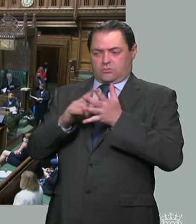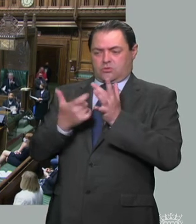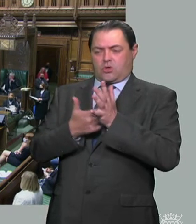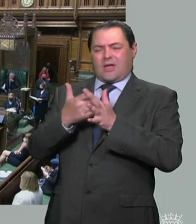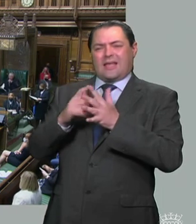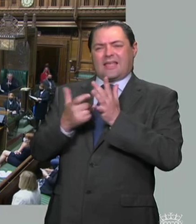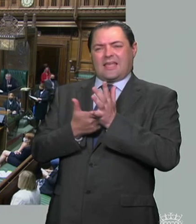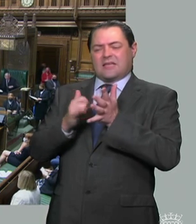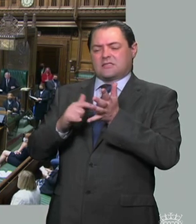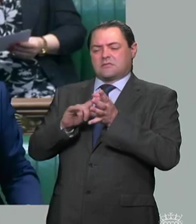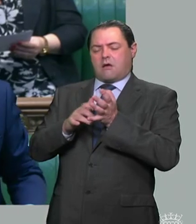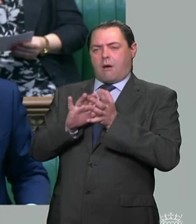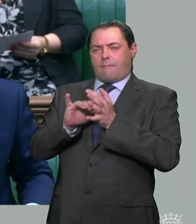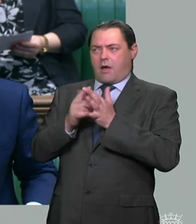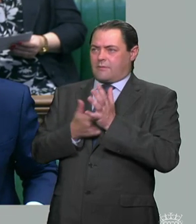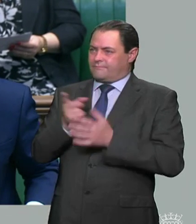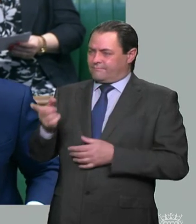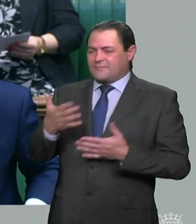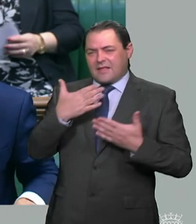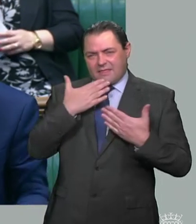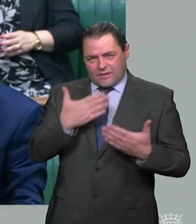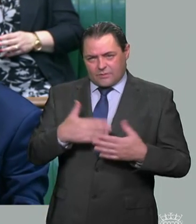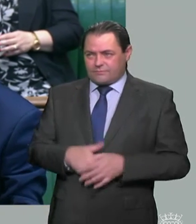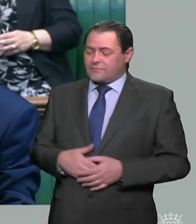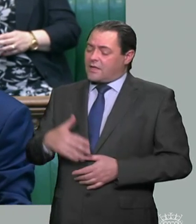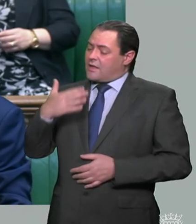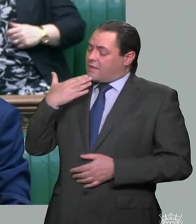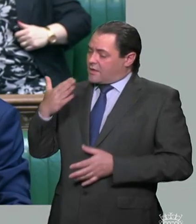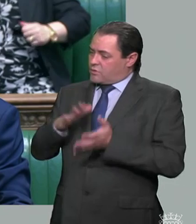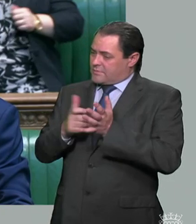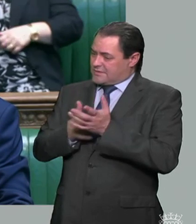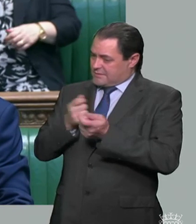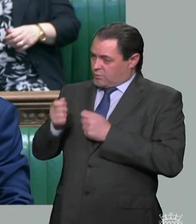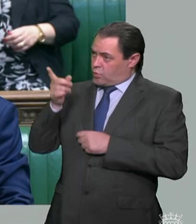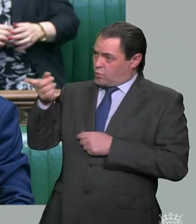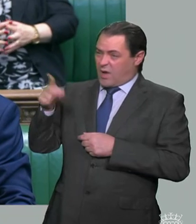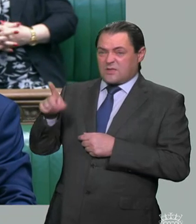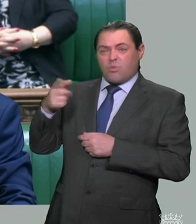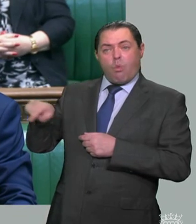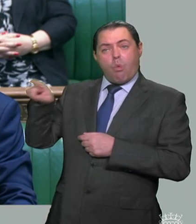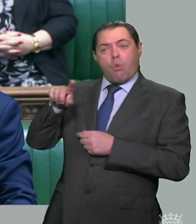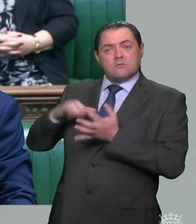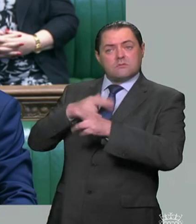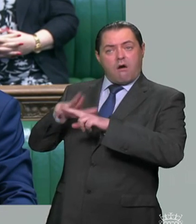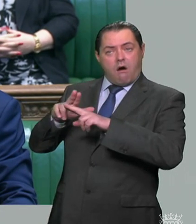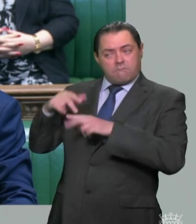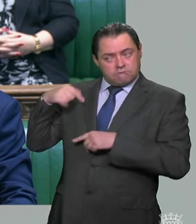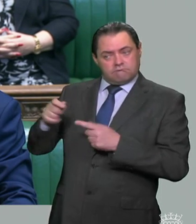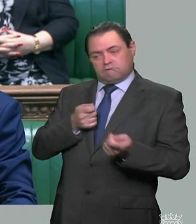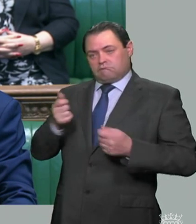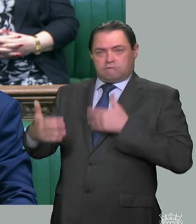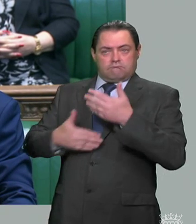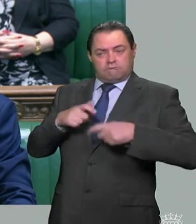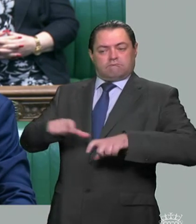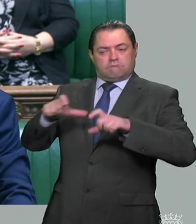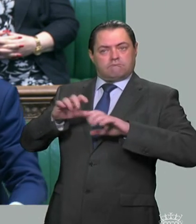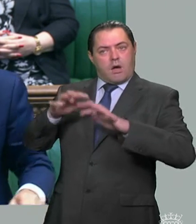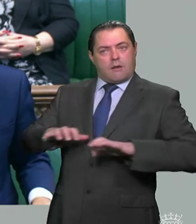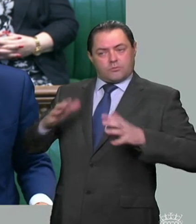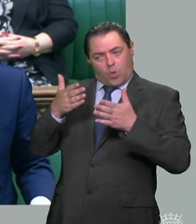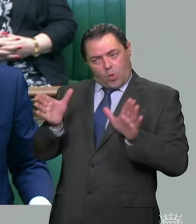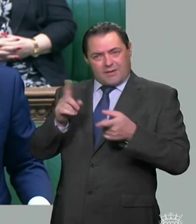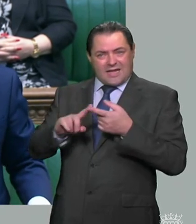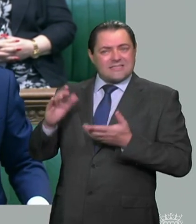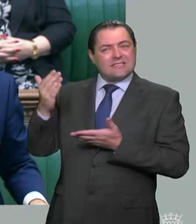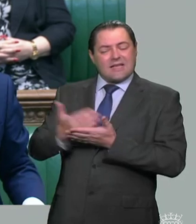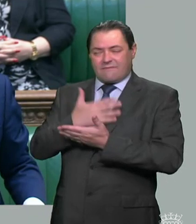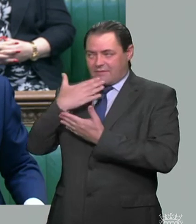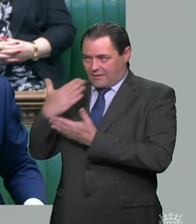Thank you, Mr Speaker, and all the House of Commons staff, for everything you have done to keep Parliament open and safe.